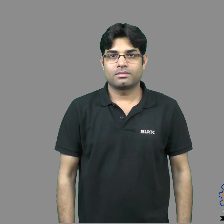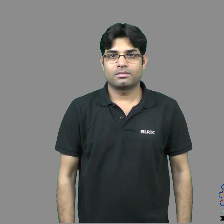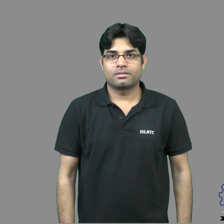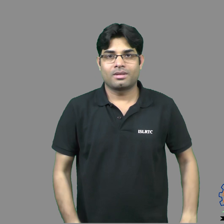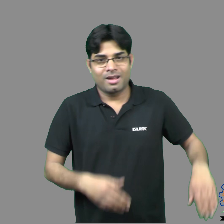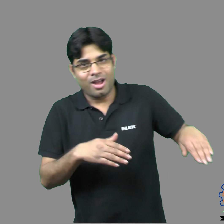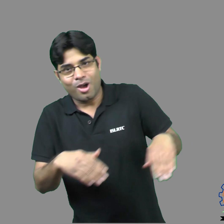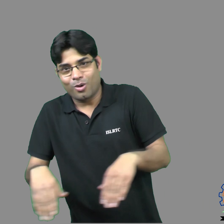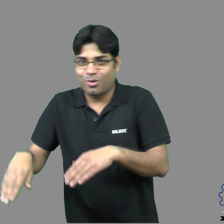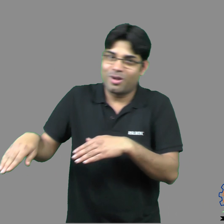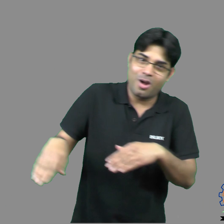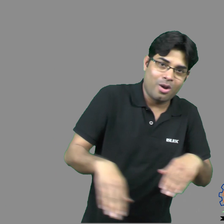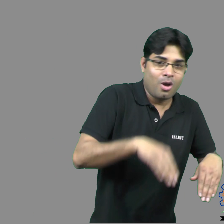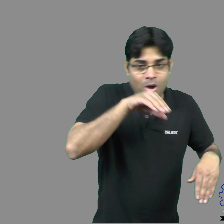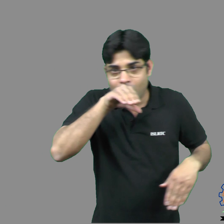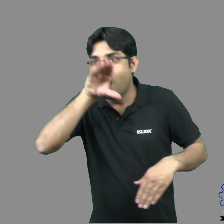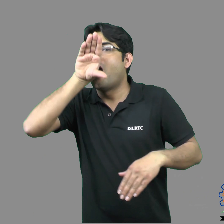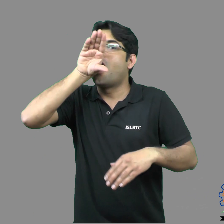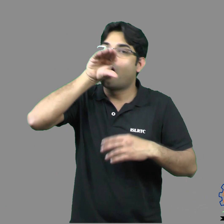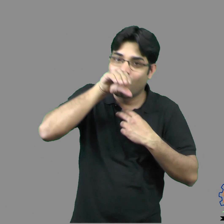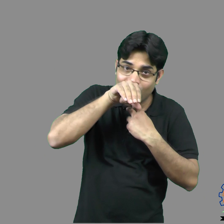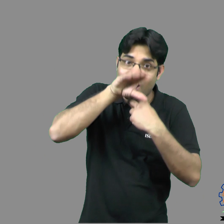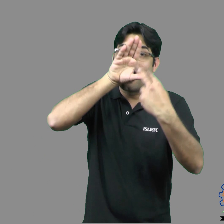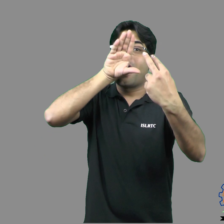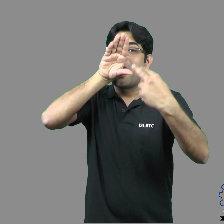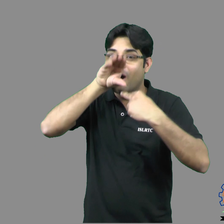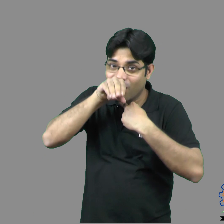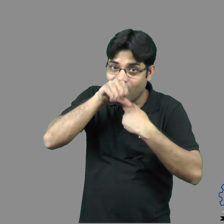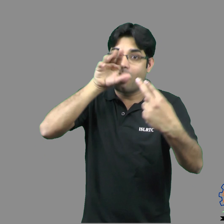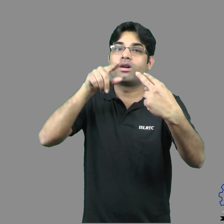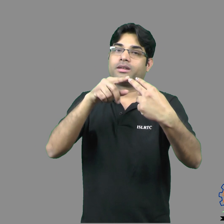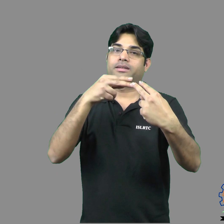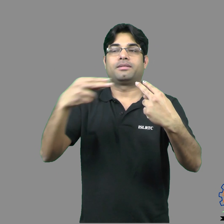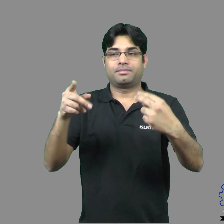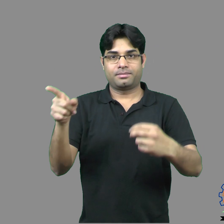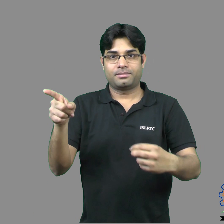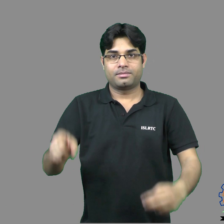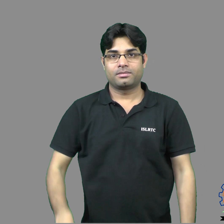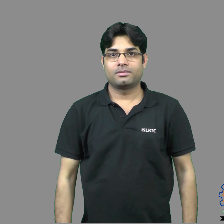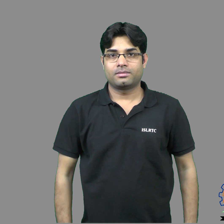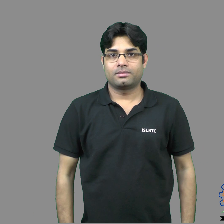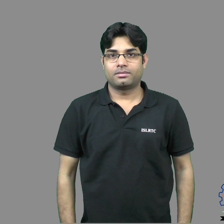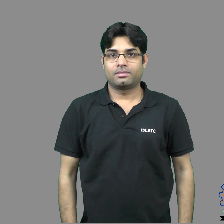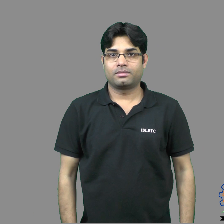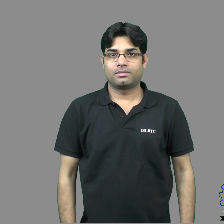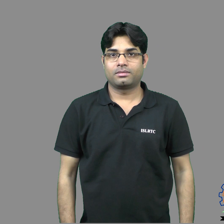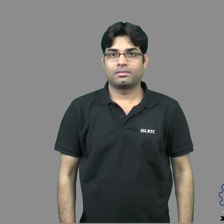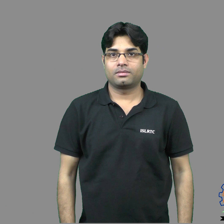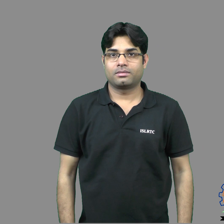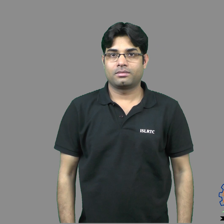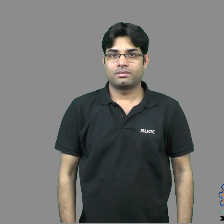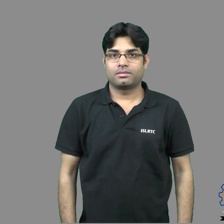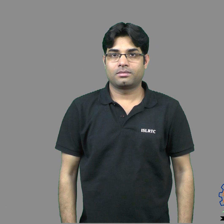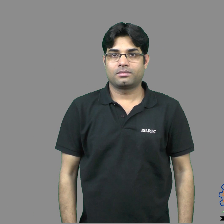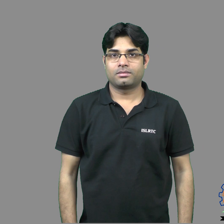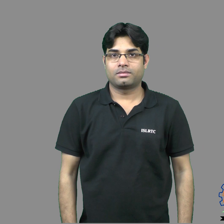Roar Growl (Bear)